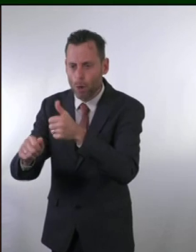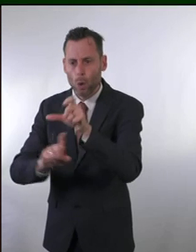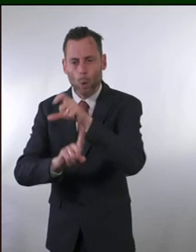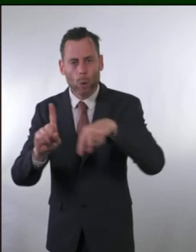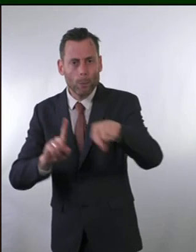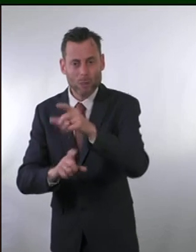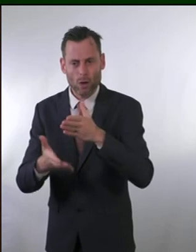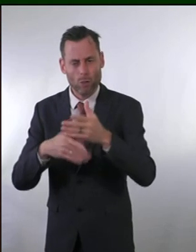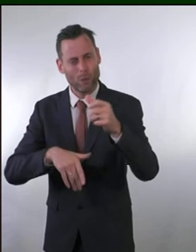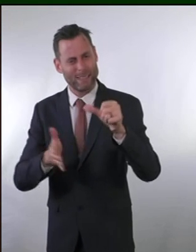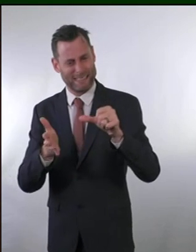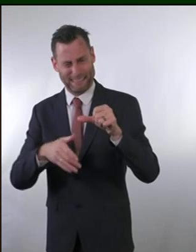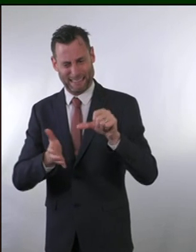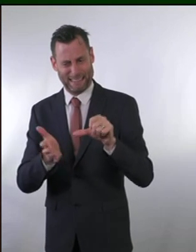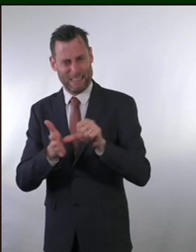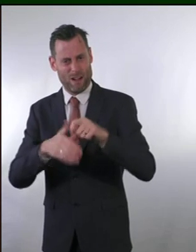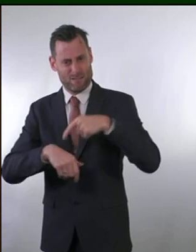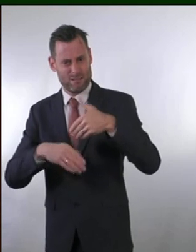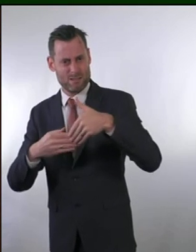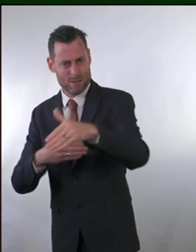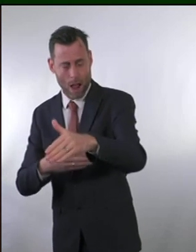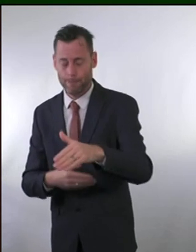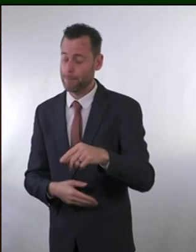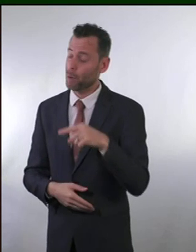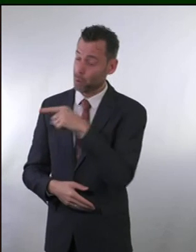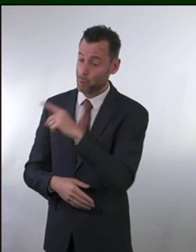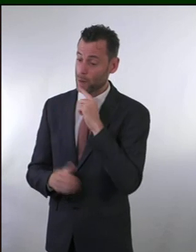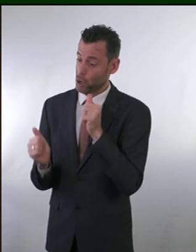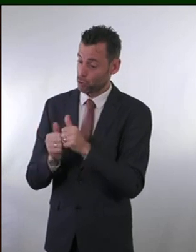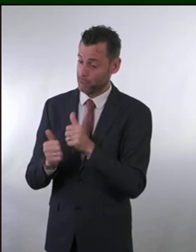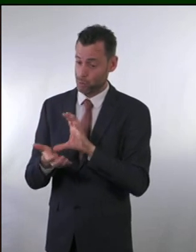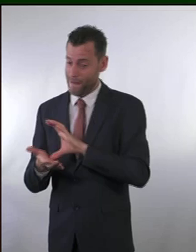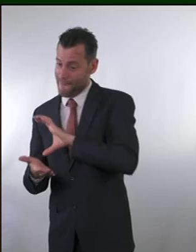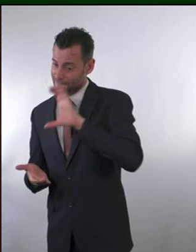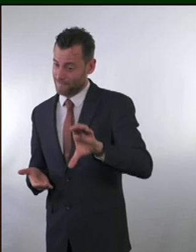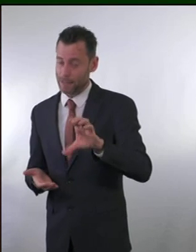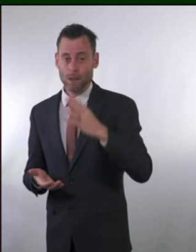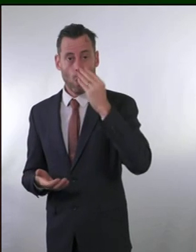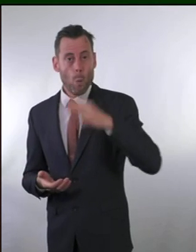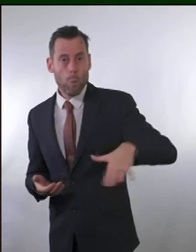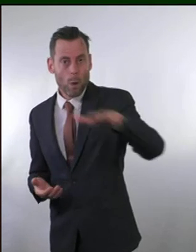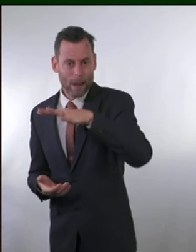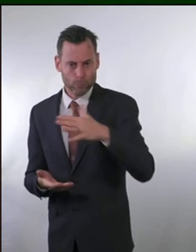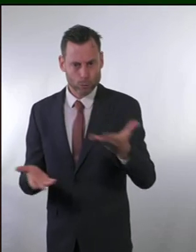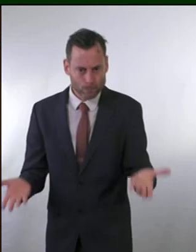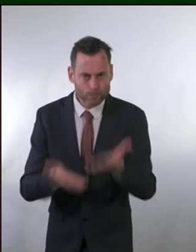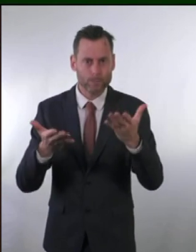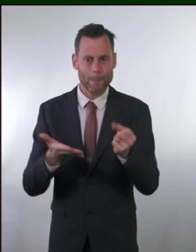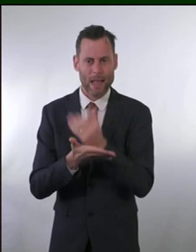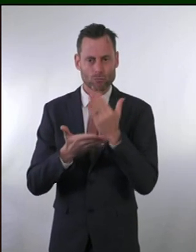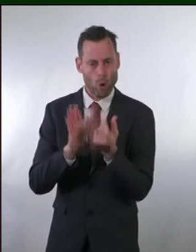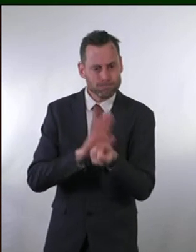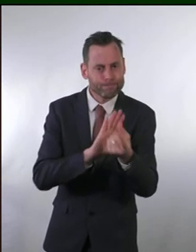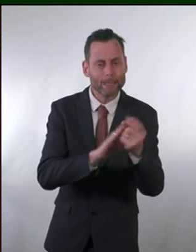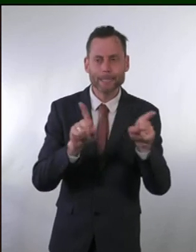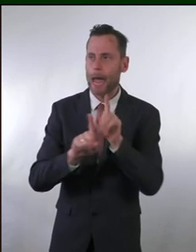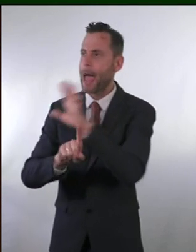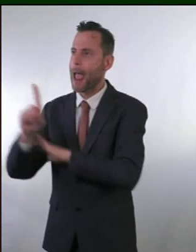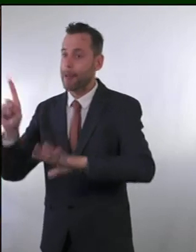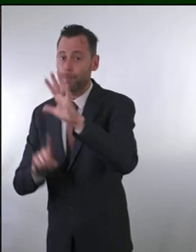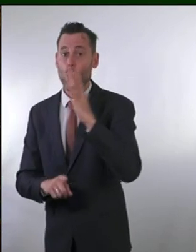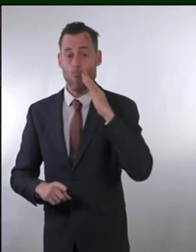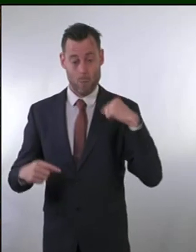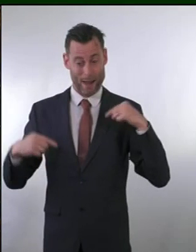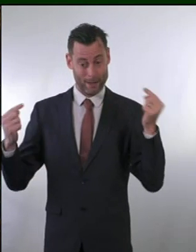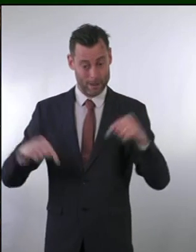Will he also reconfirm his commitment to invest and level up Wolverhampton, and when we have come through this stronger, may I invite him to come and see those businesses himself?